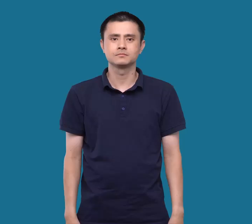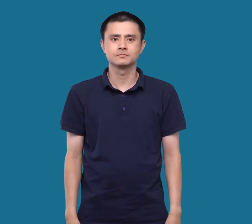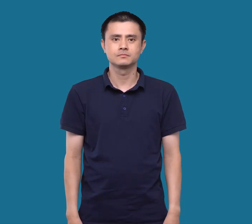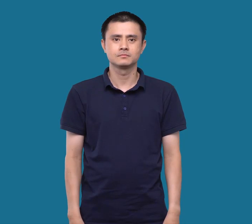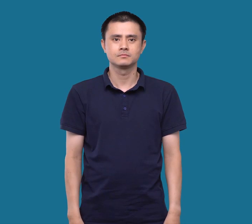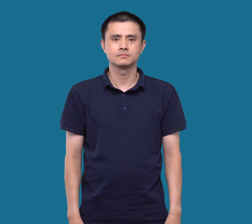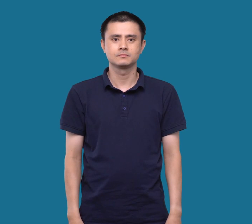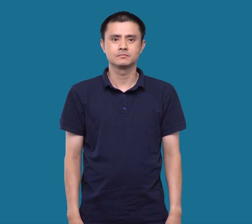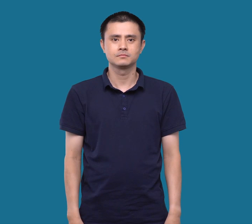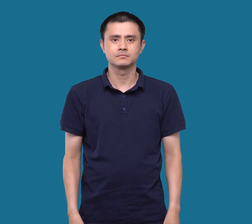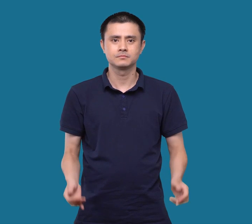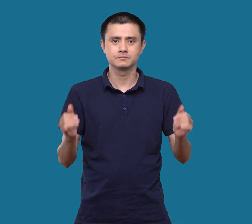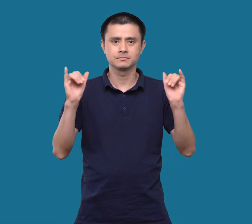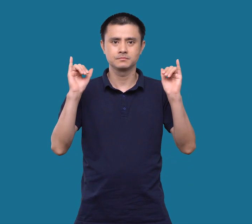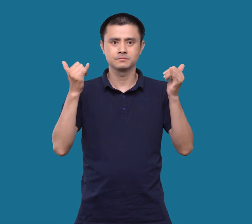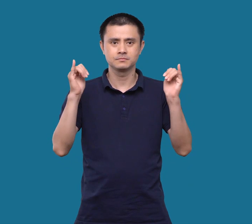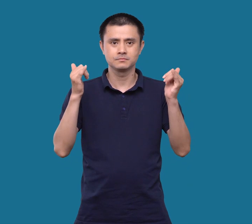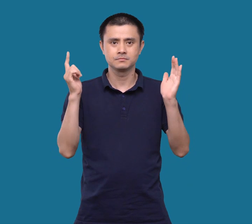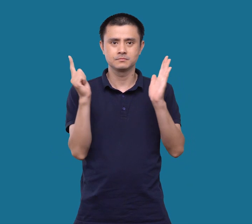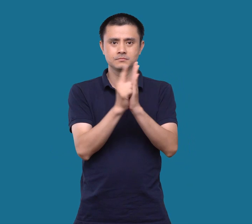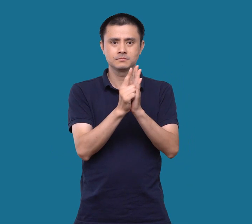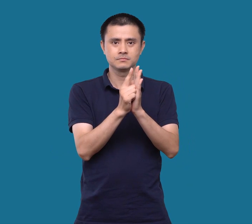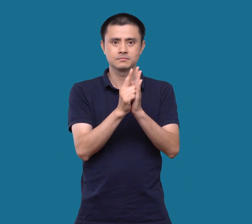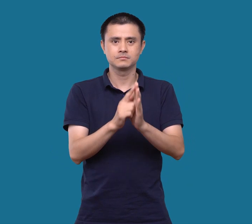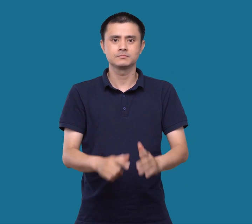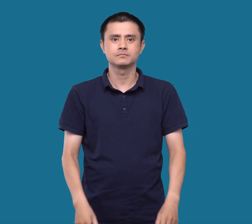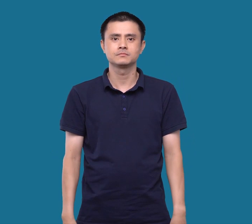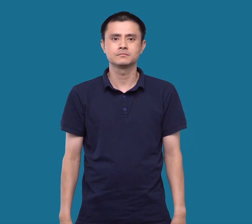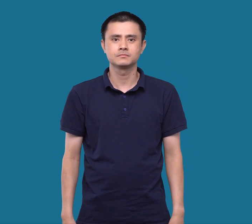luật chơi